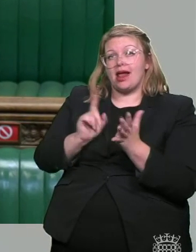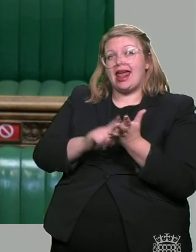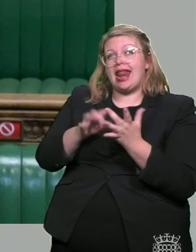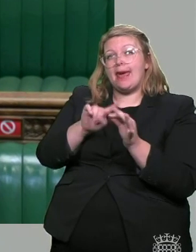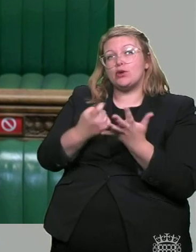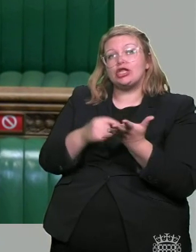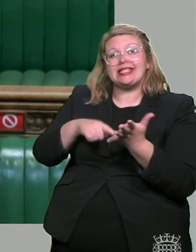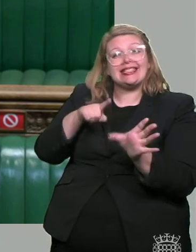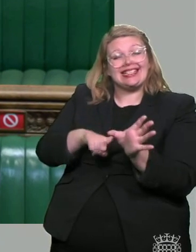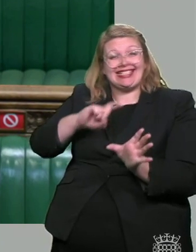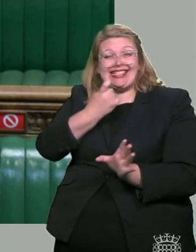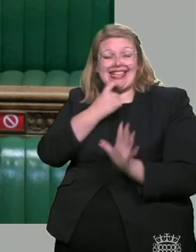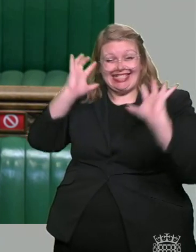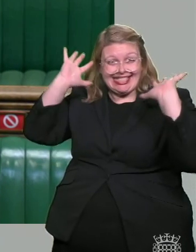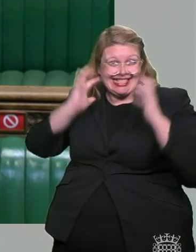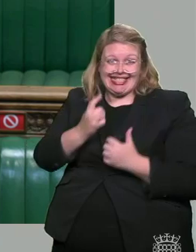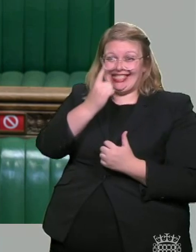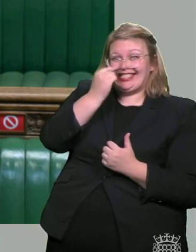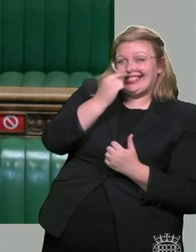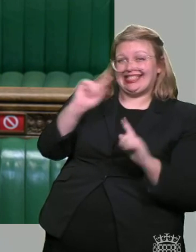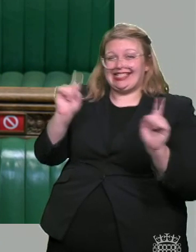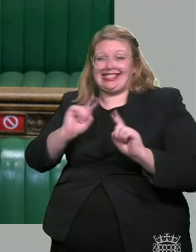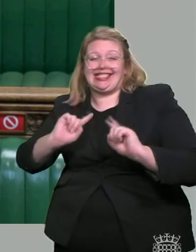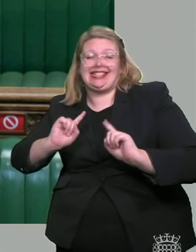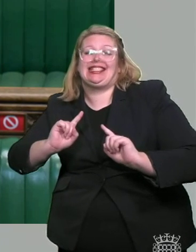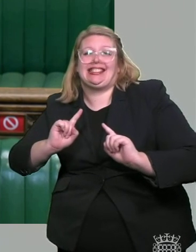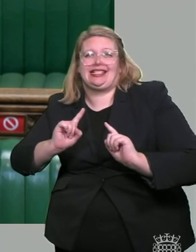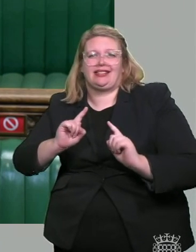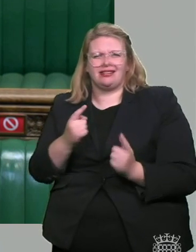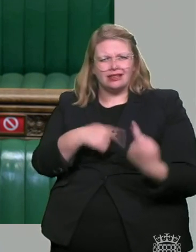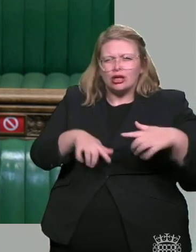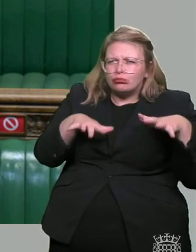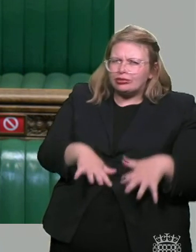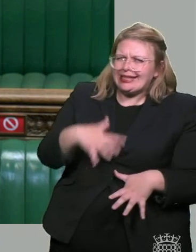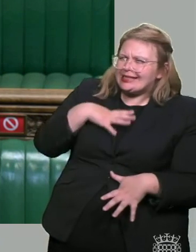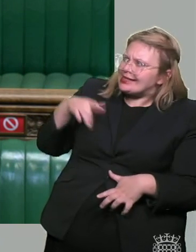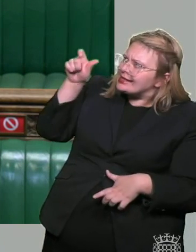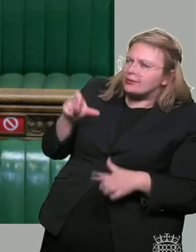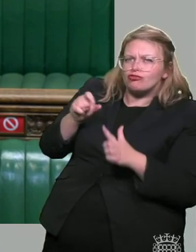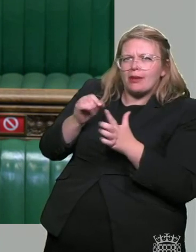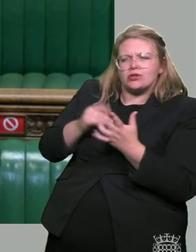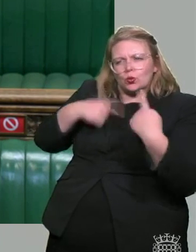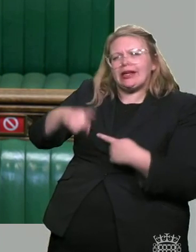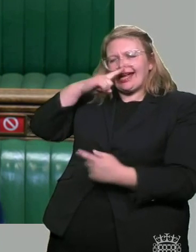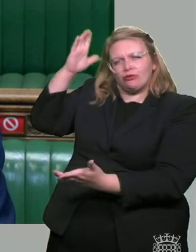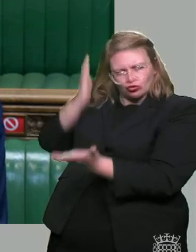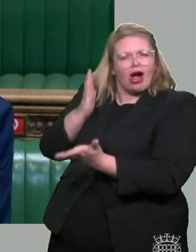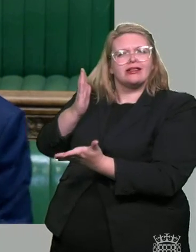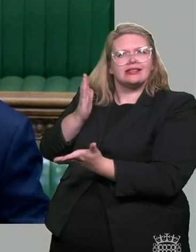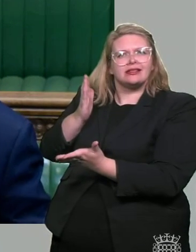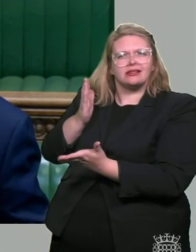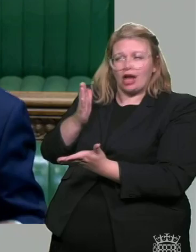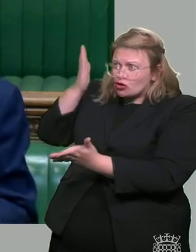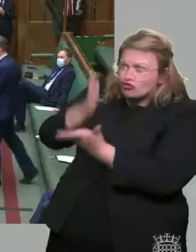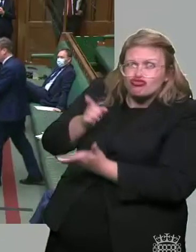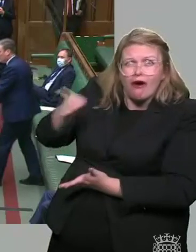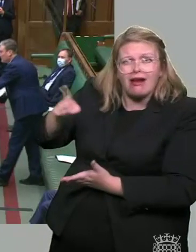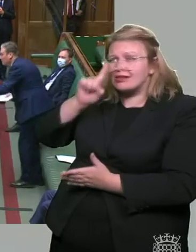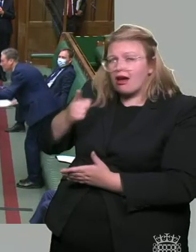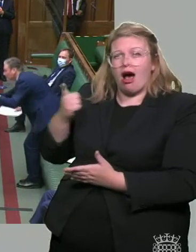Do not the British people deserve a Prime Minister they can trust, not a Government who are mired in sleaze, cronyism and scandal?